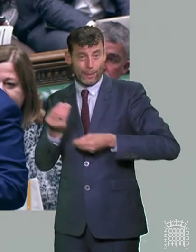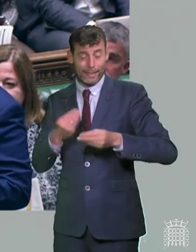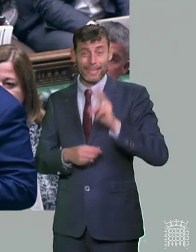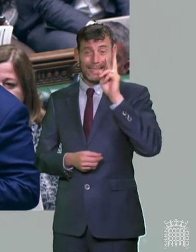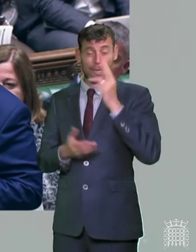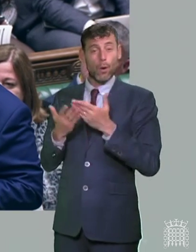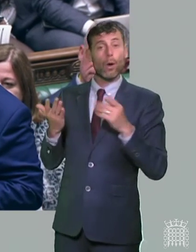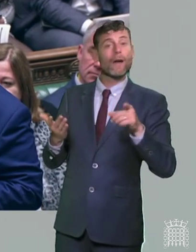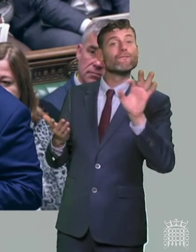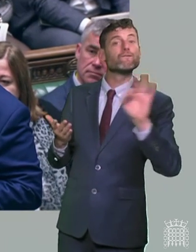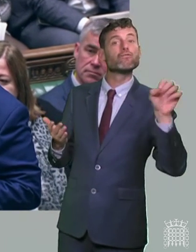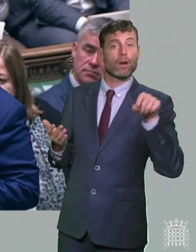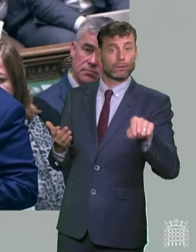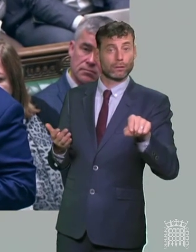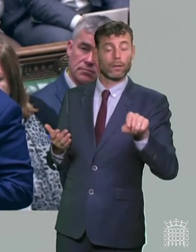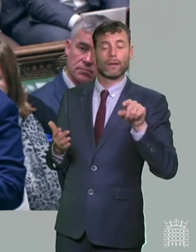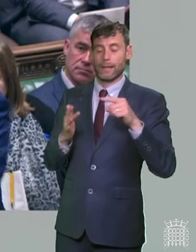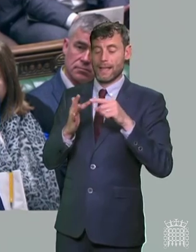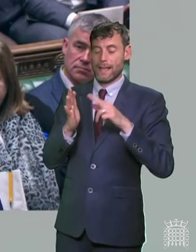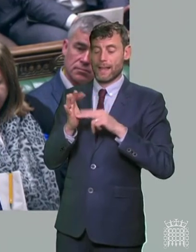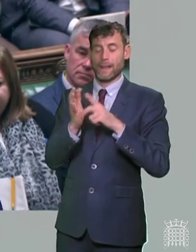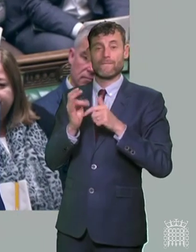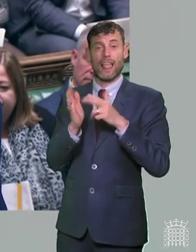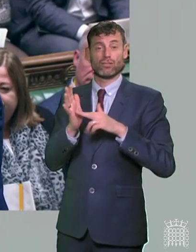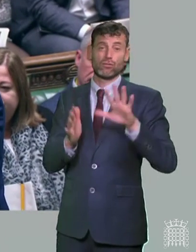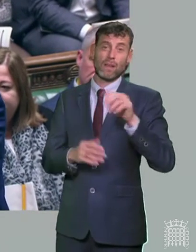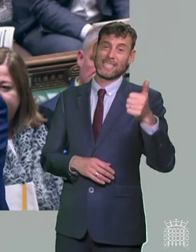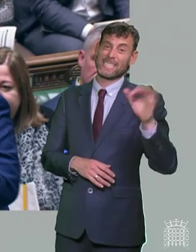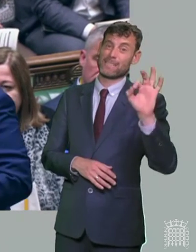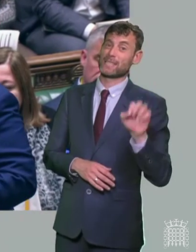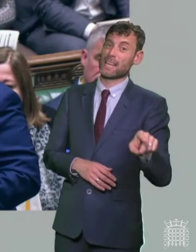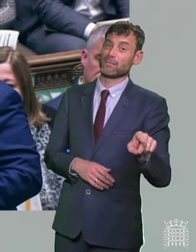If he looks at France, inflation is less than 6% there.